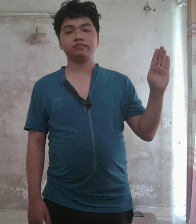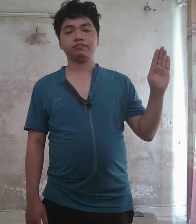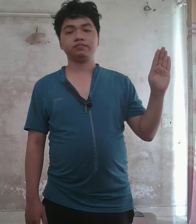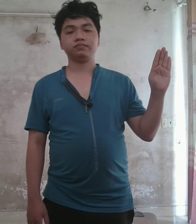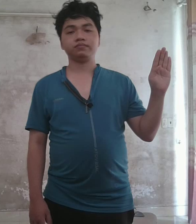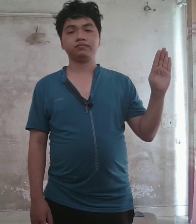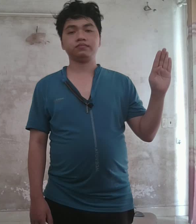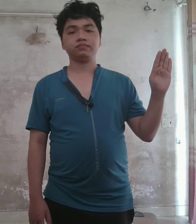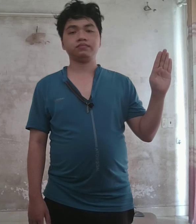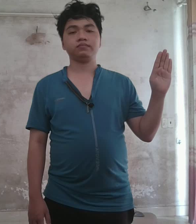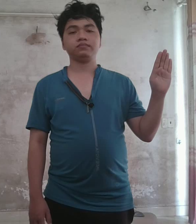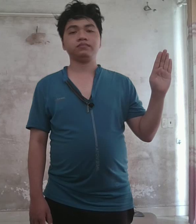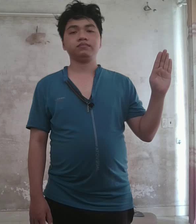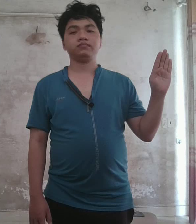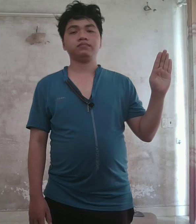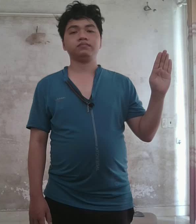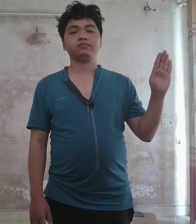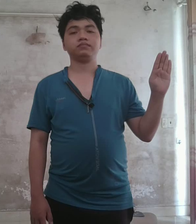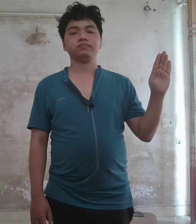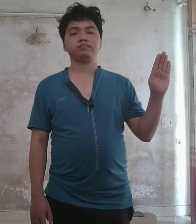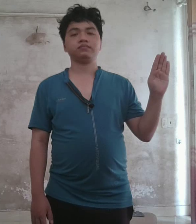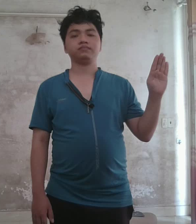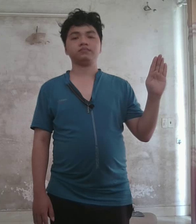b